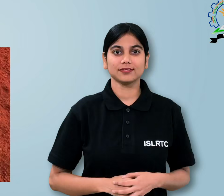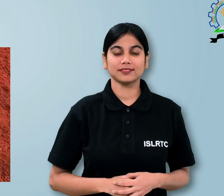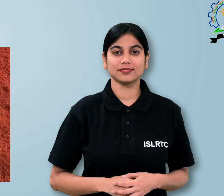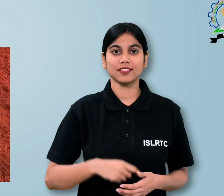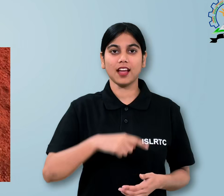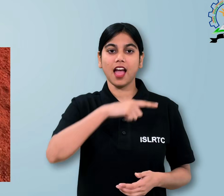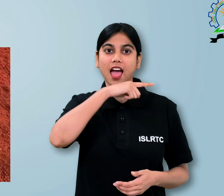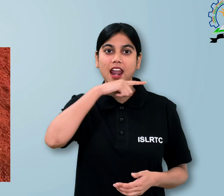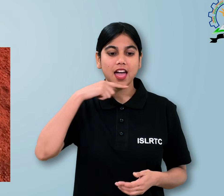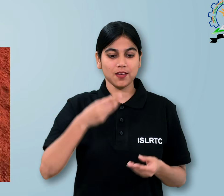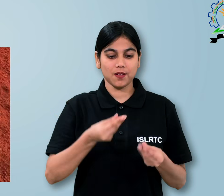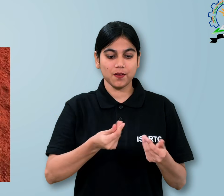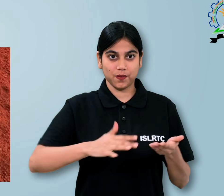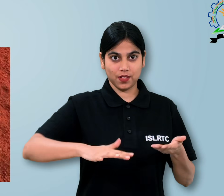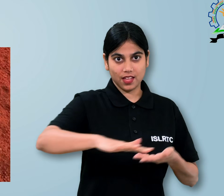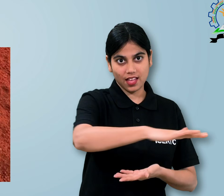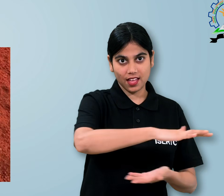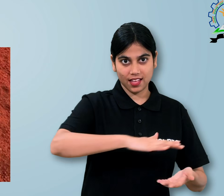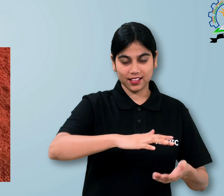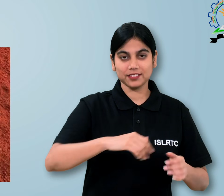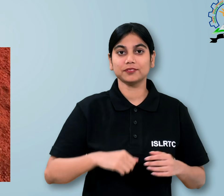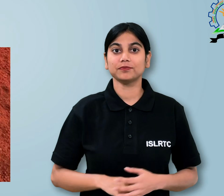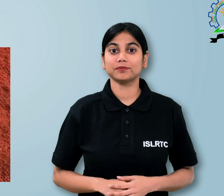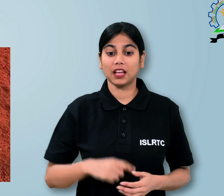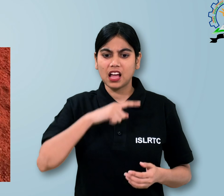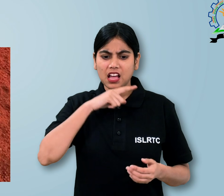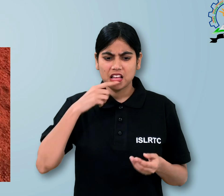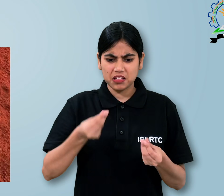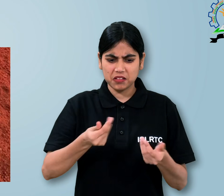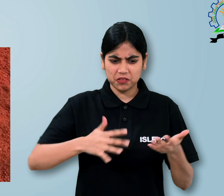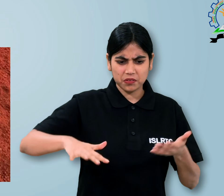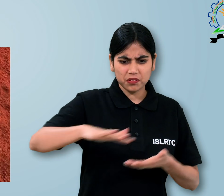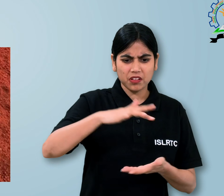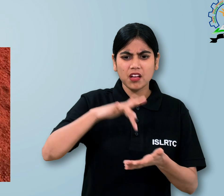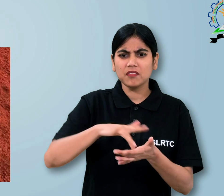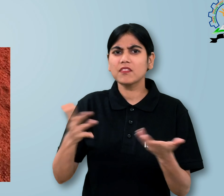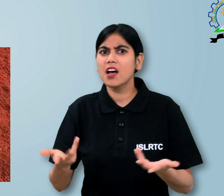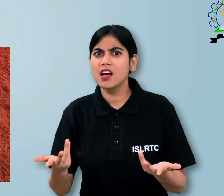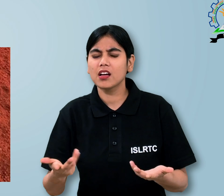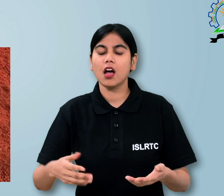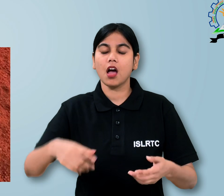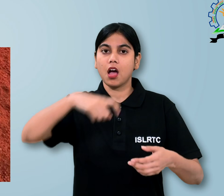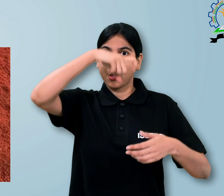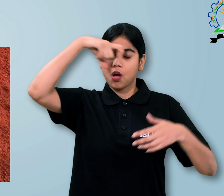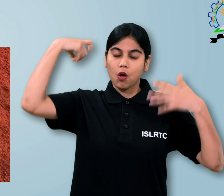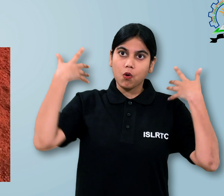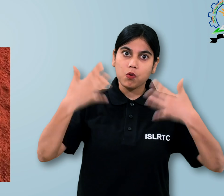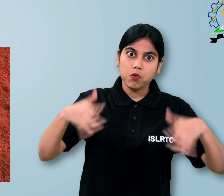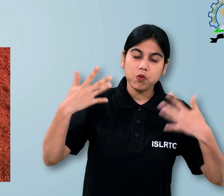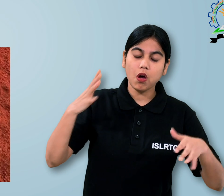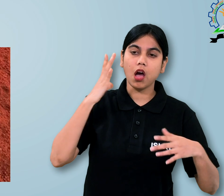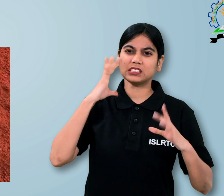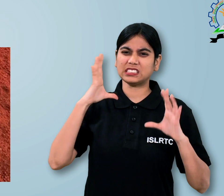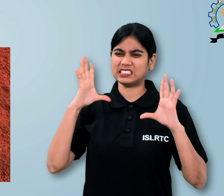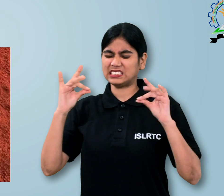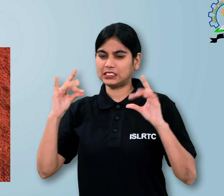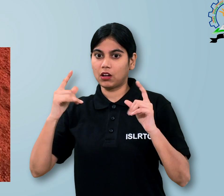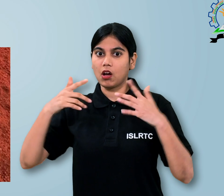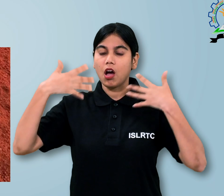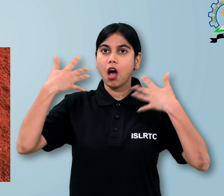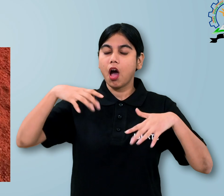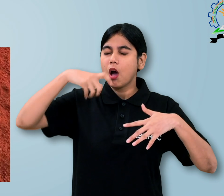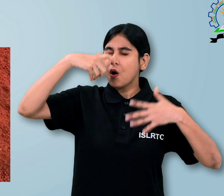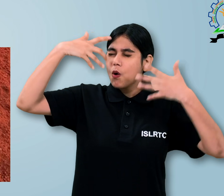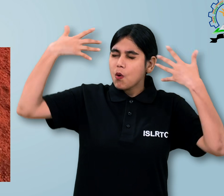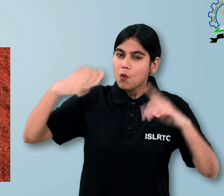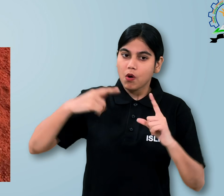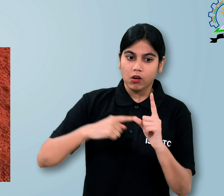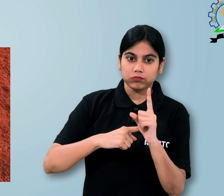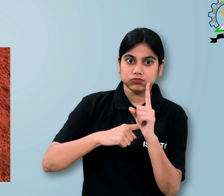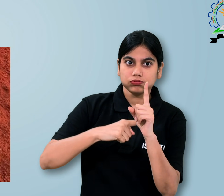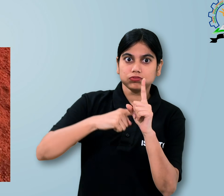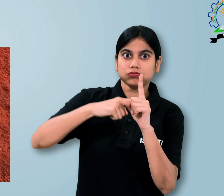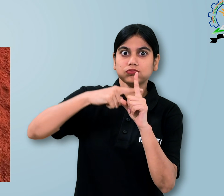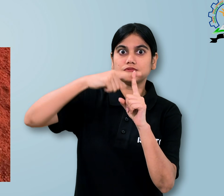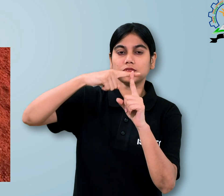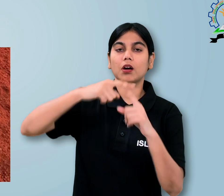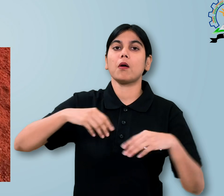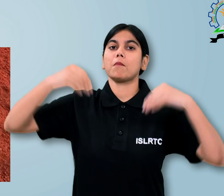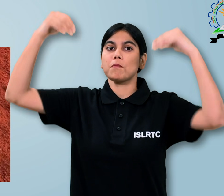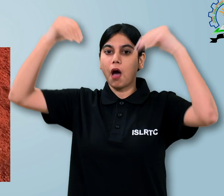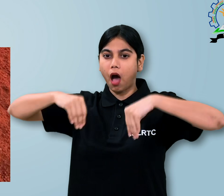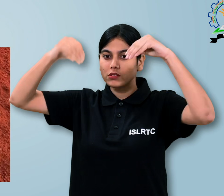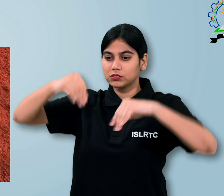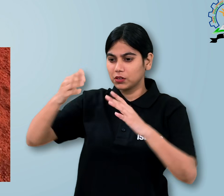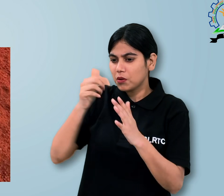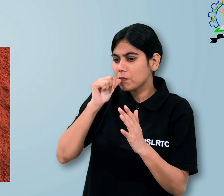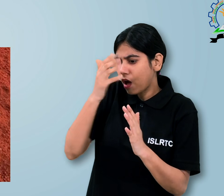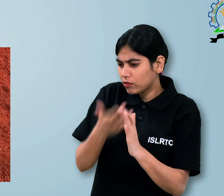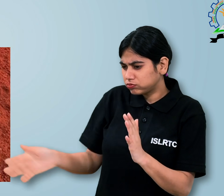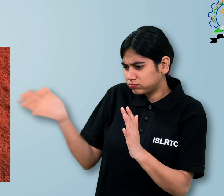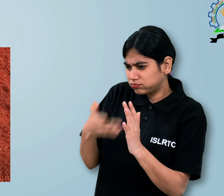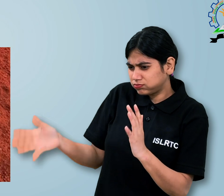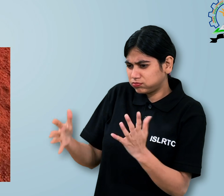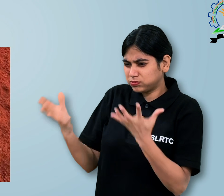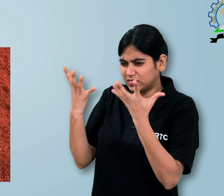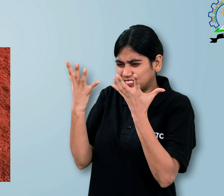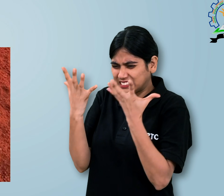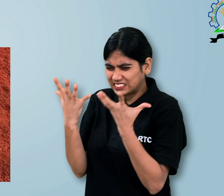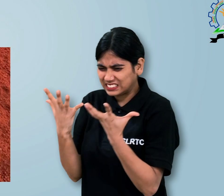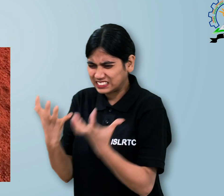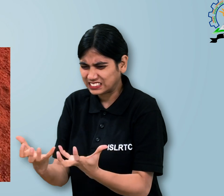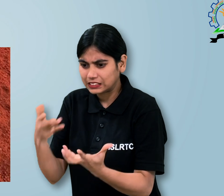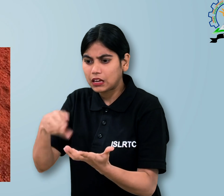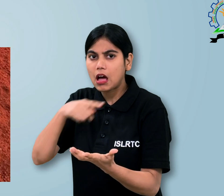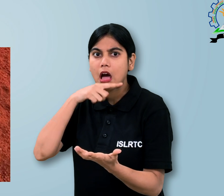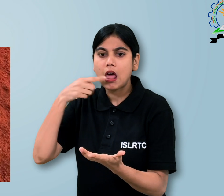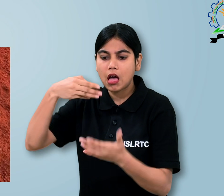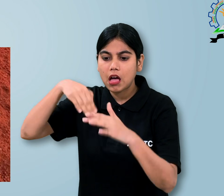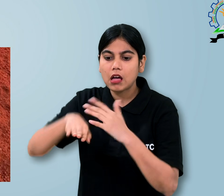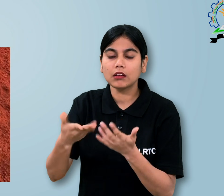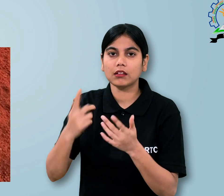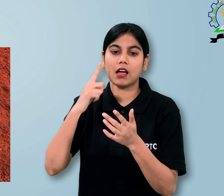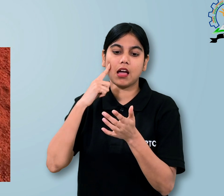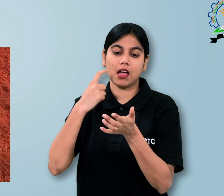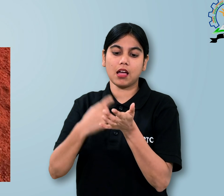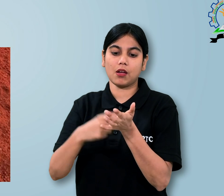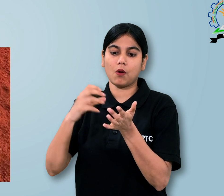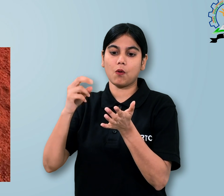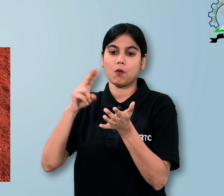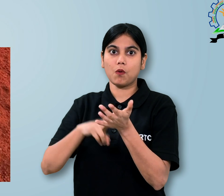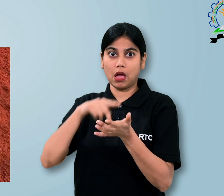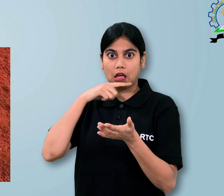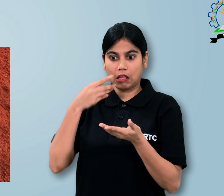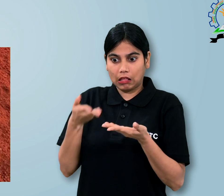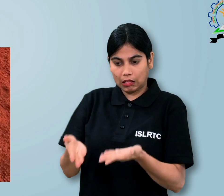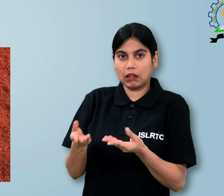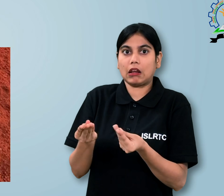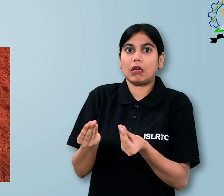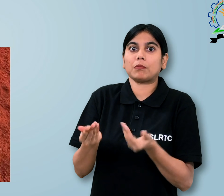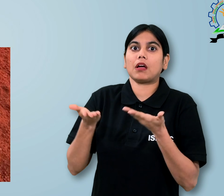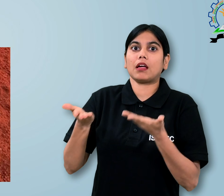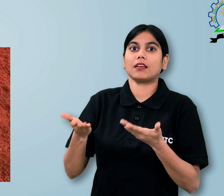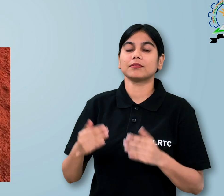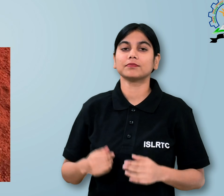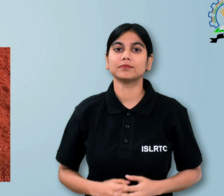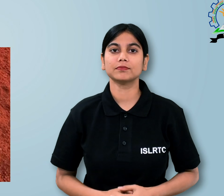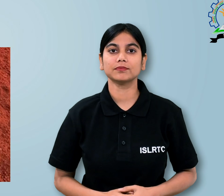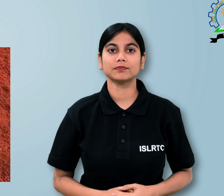Red Soil Red soils are found in the hot and humid climate of the tropics. The great amount of leaching and high iron content gives them their red colour.